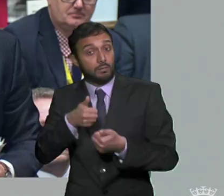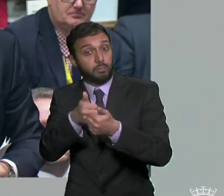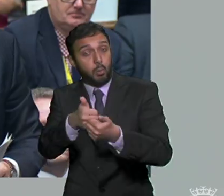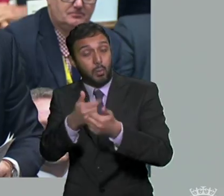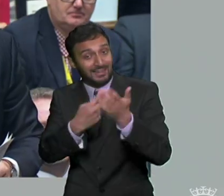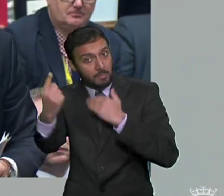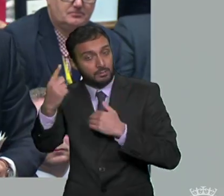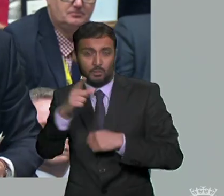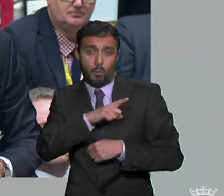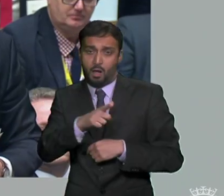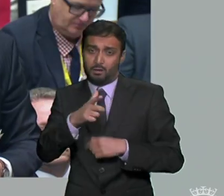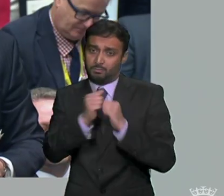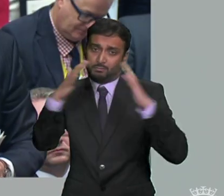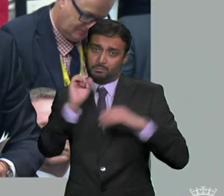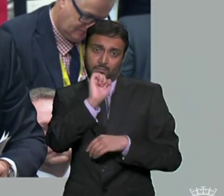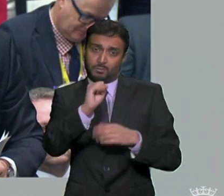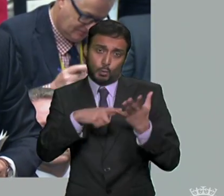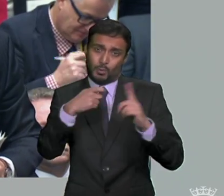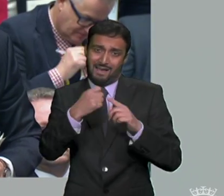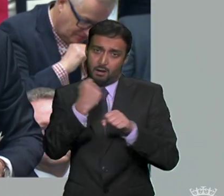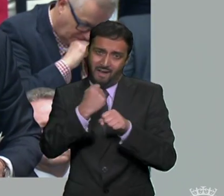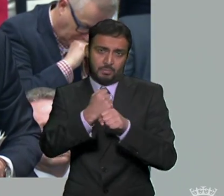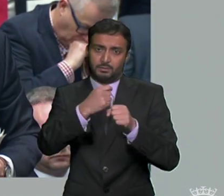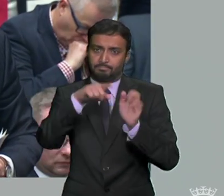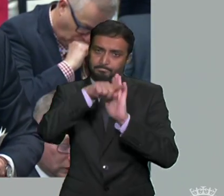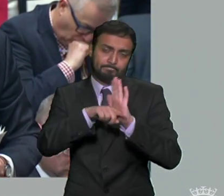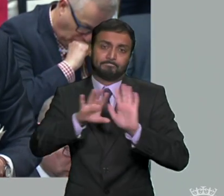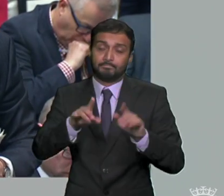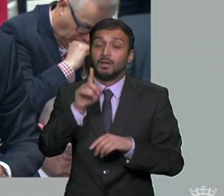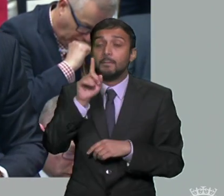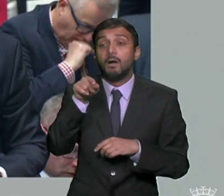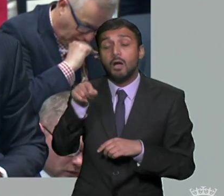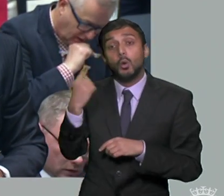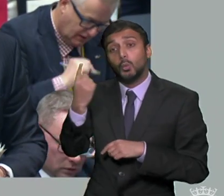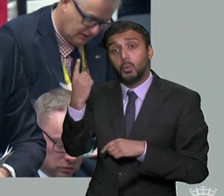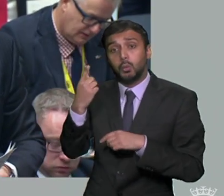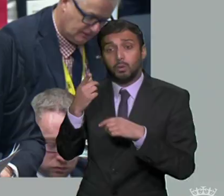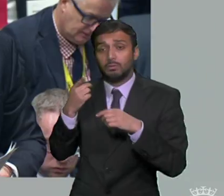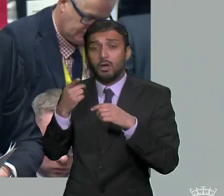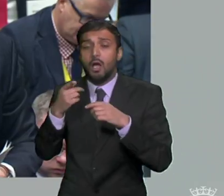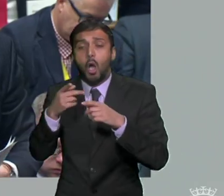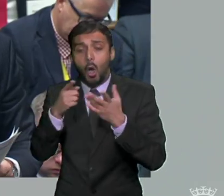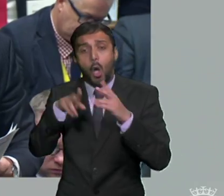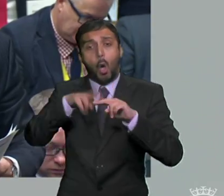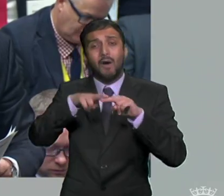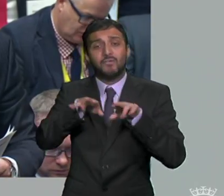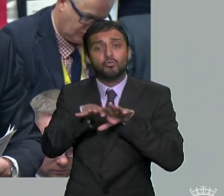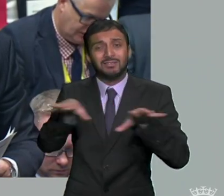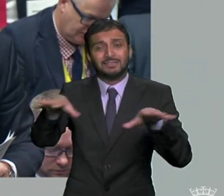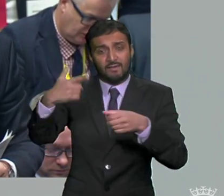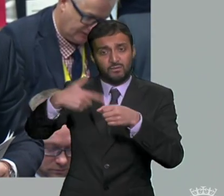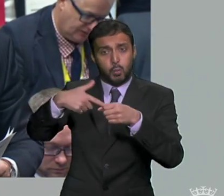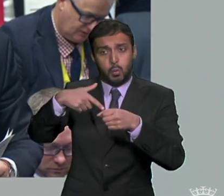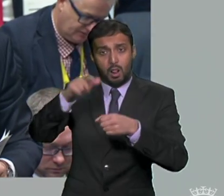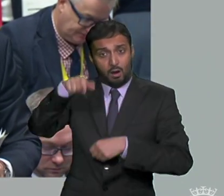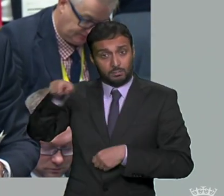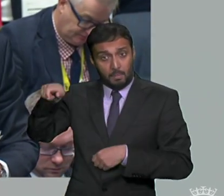In the meantime, in my constituency there are both more off-grid fuel customers and a higher rate of fuel poverty than in Northern Ireland.